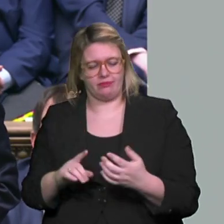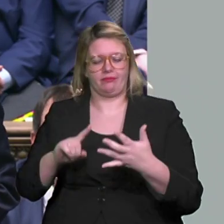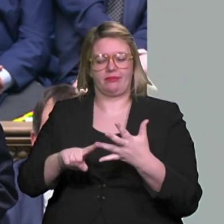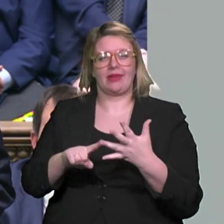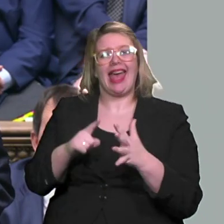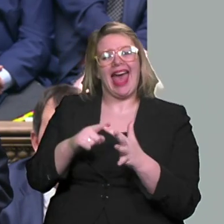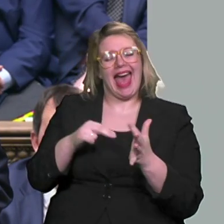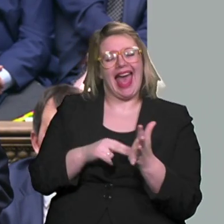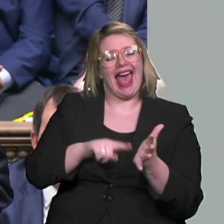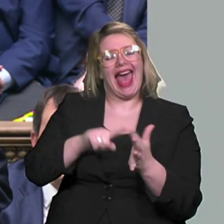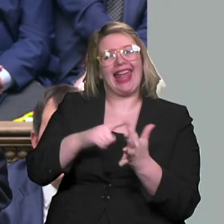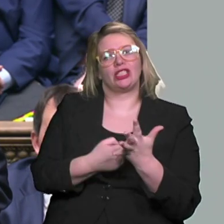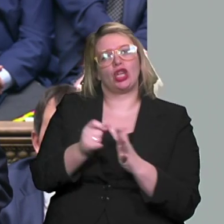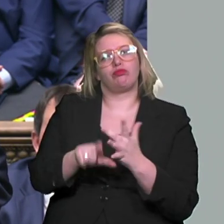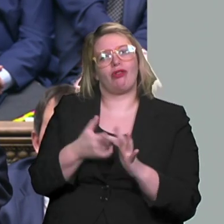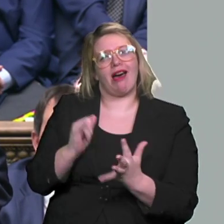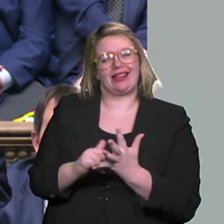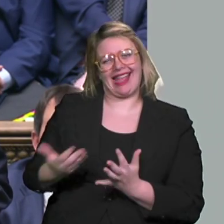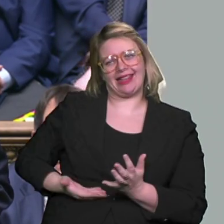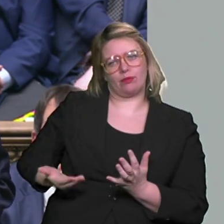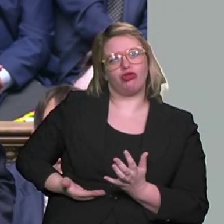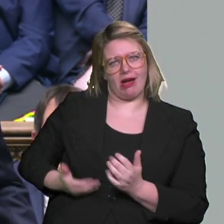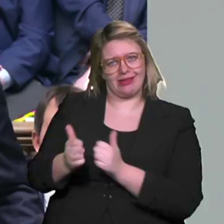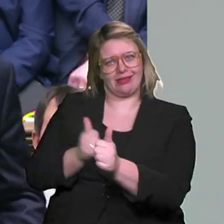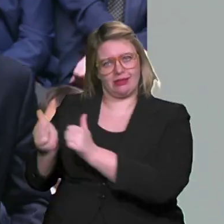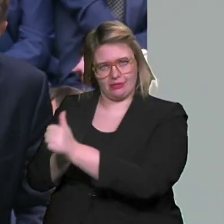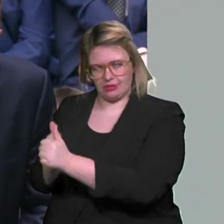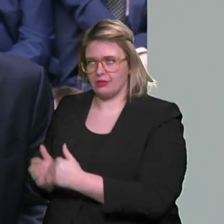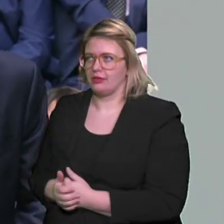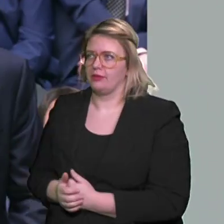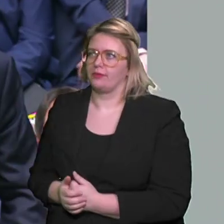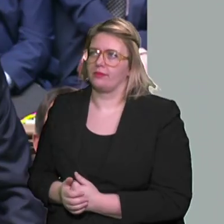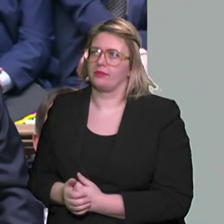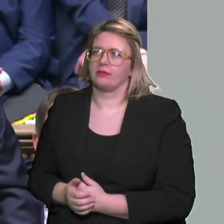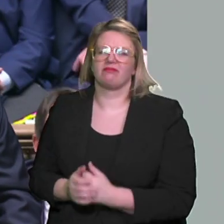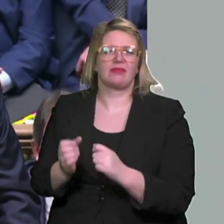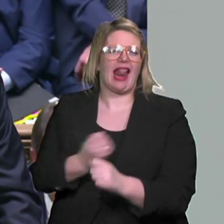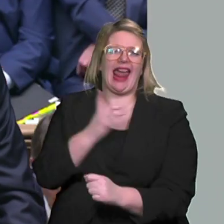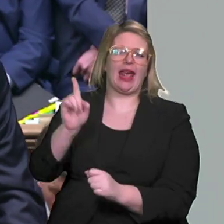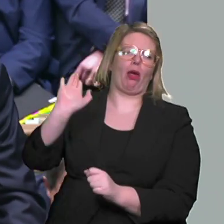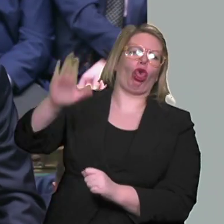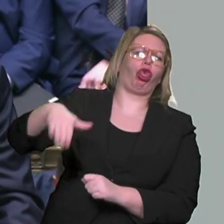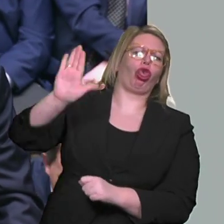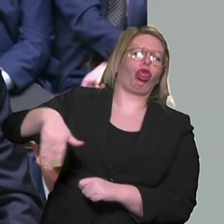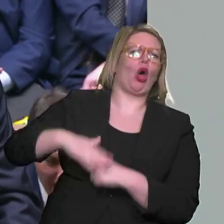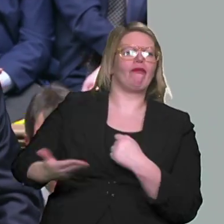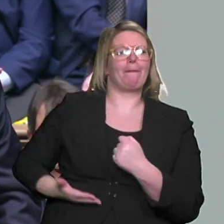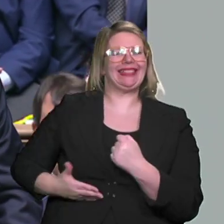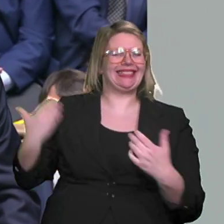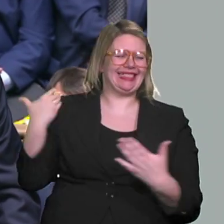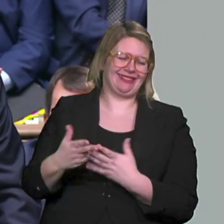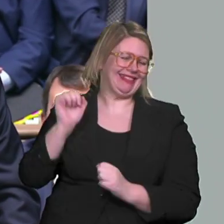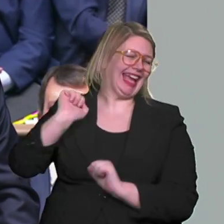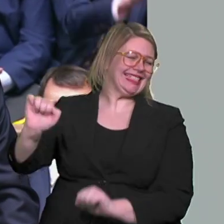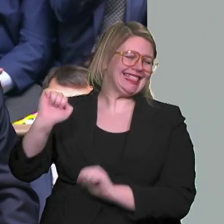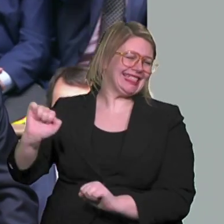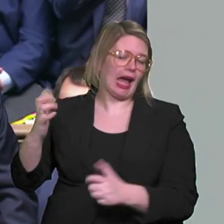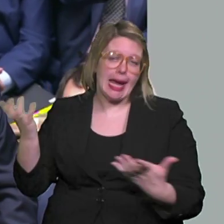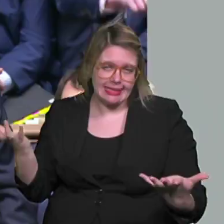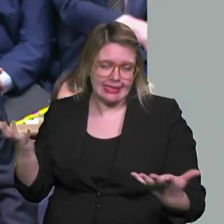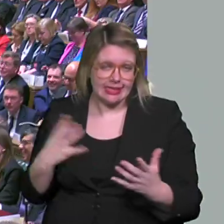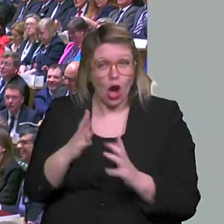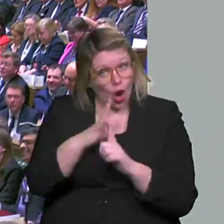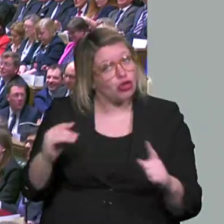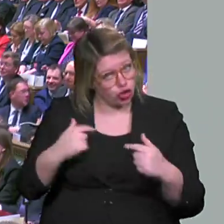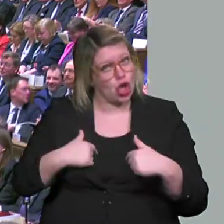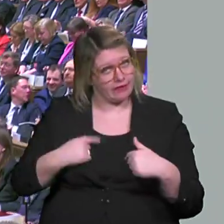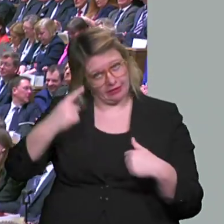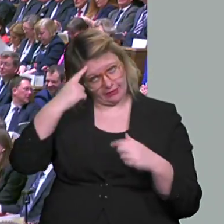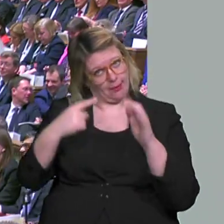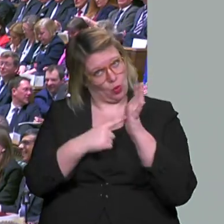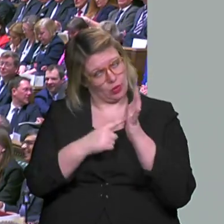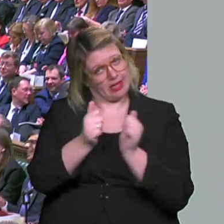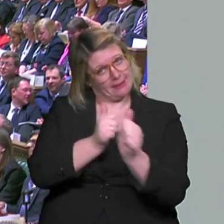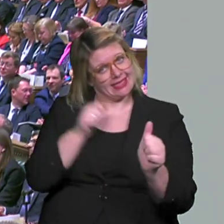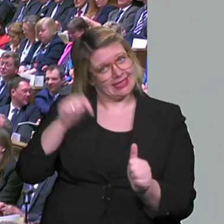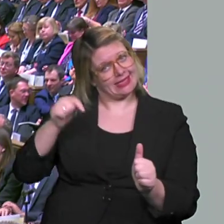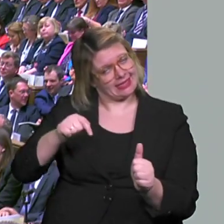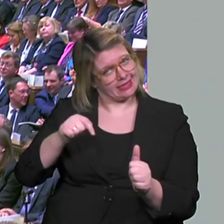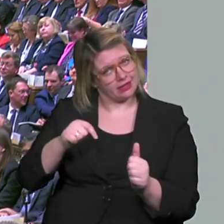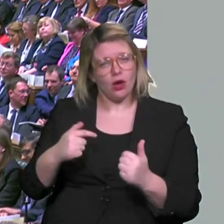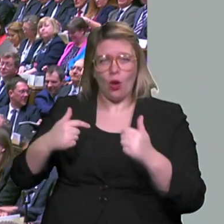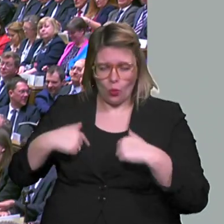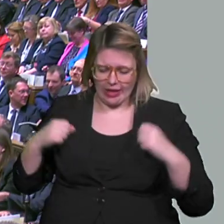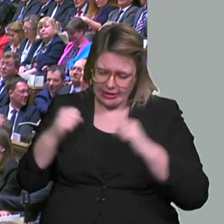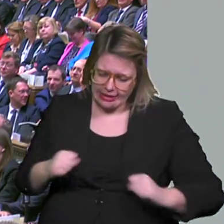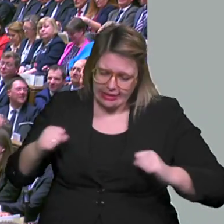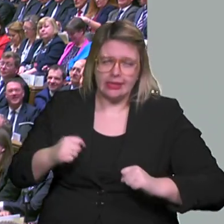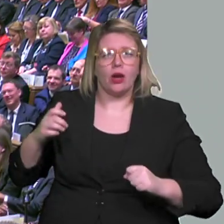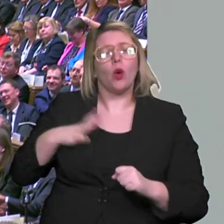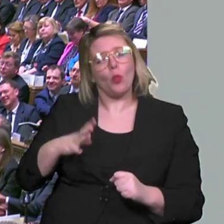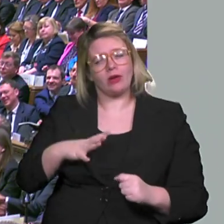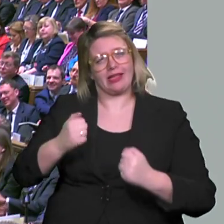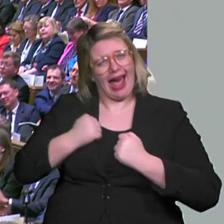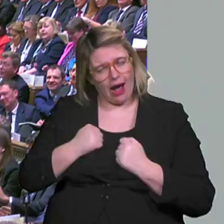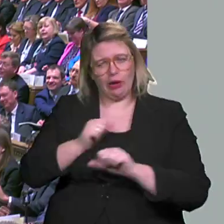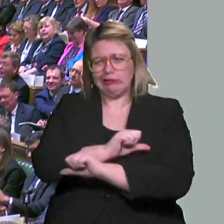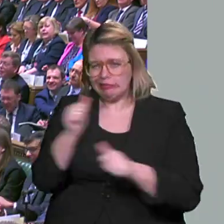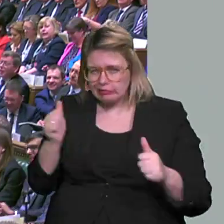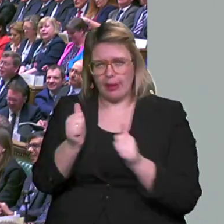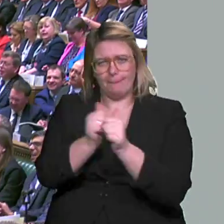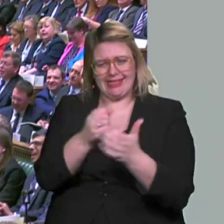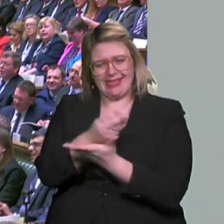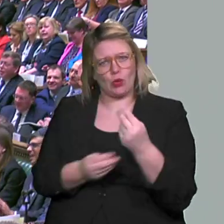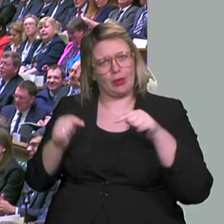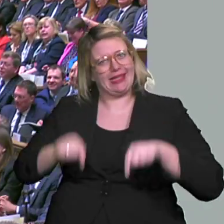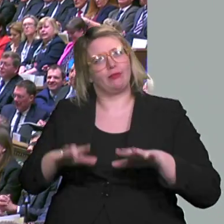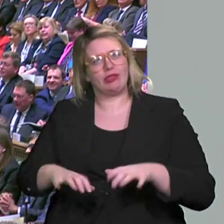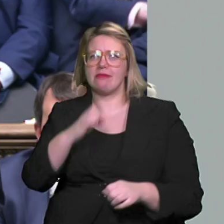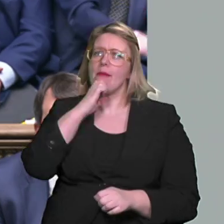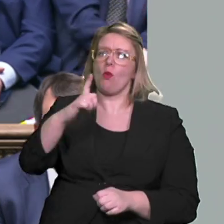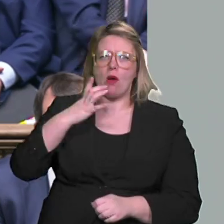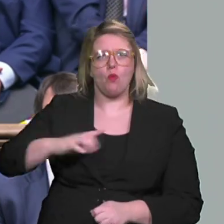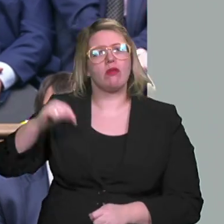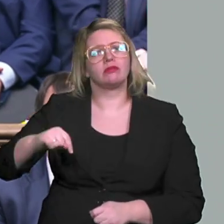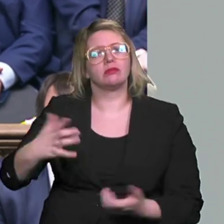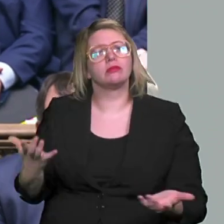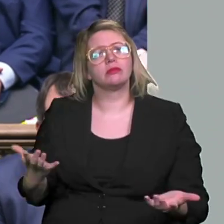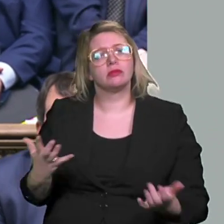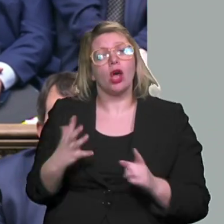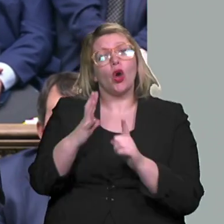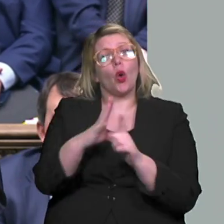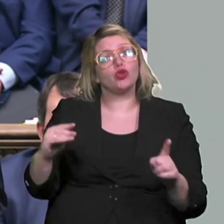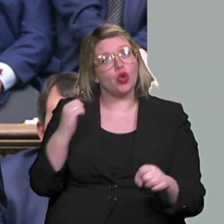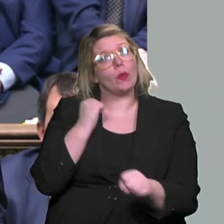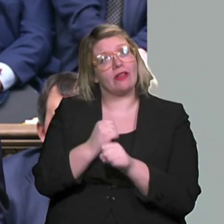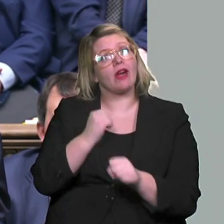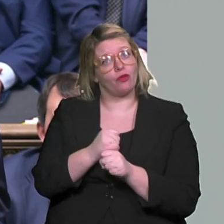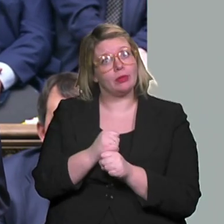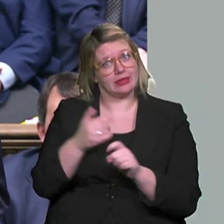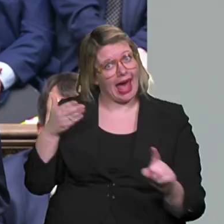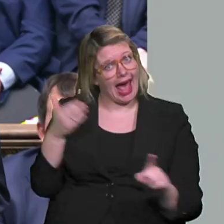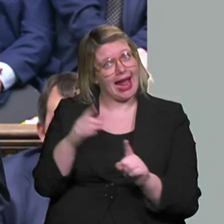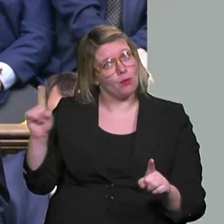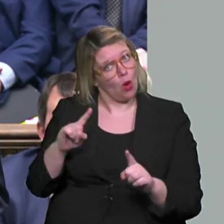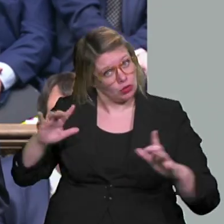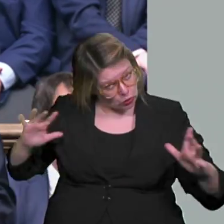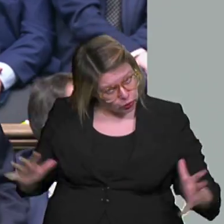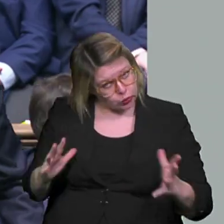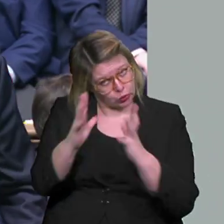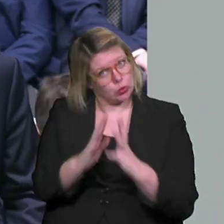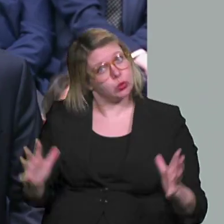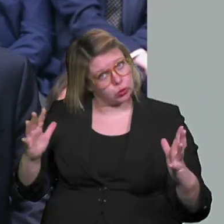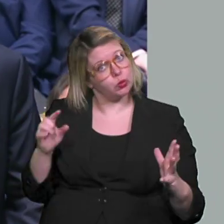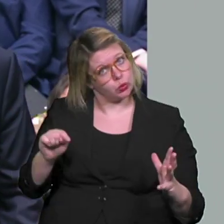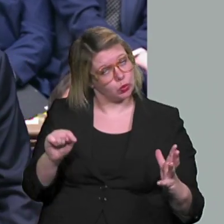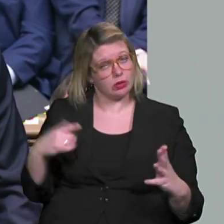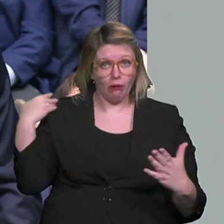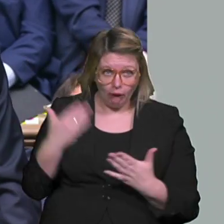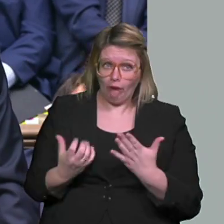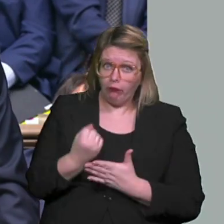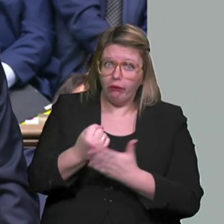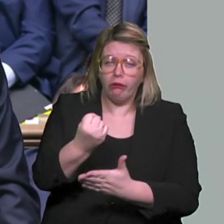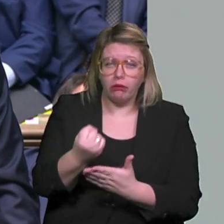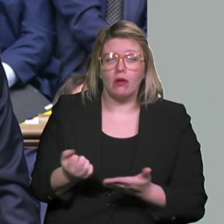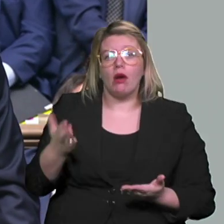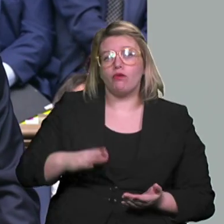We need to be— Well, this has never been something of interest to the Labour party, but the Conservatives will not rest until we are Europe’s most dynamic enterprise economy, and under a Conservative Government that is exactly what has been happening.